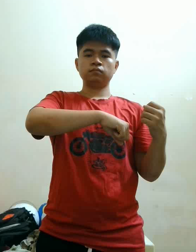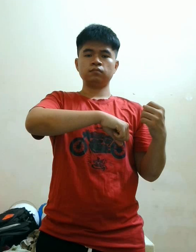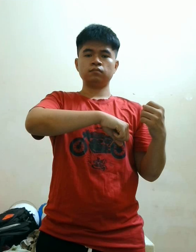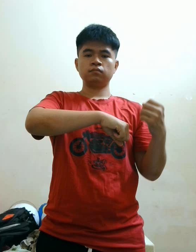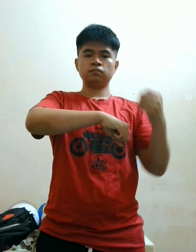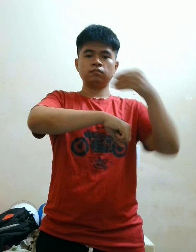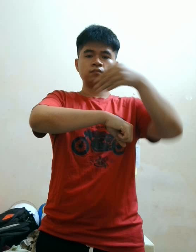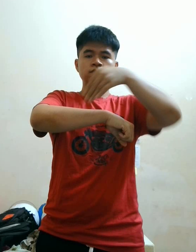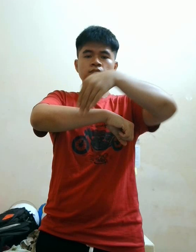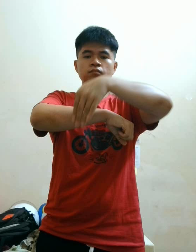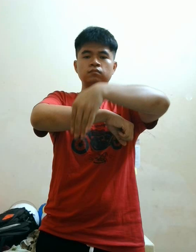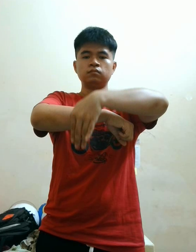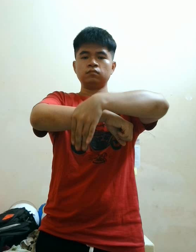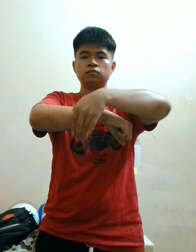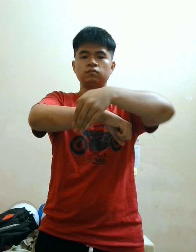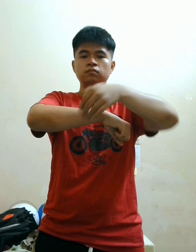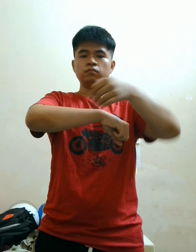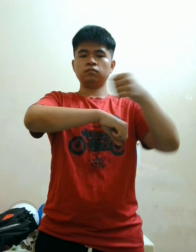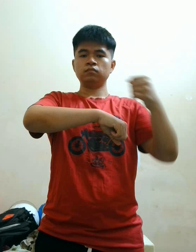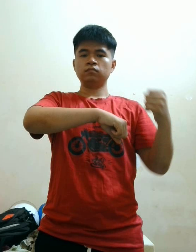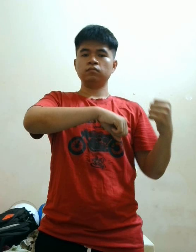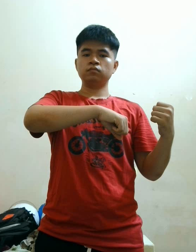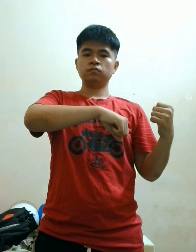buoi chieu